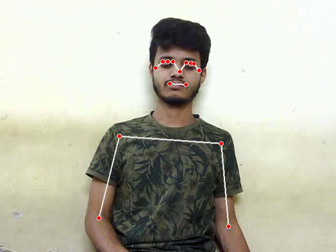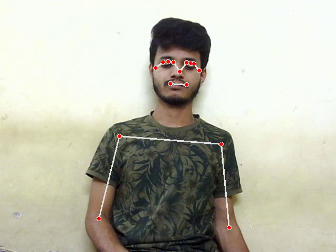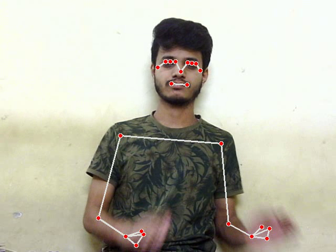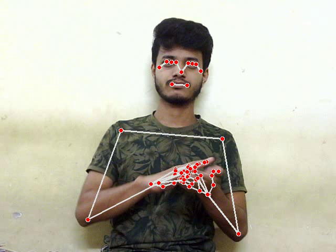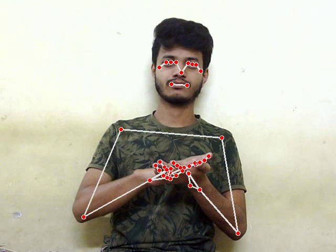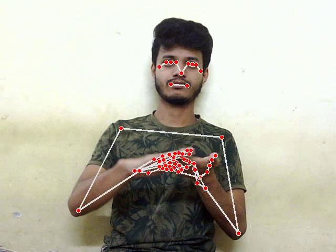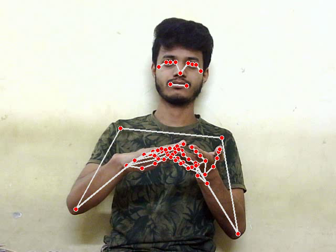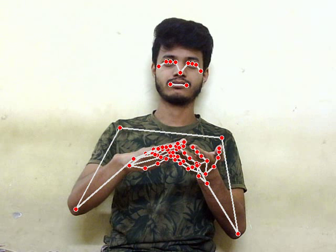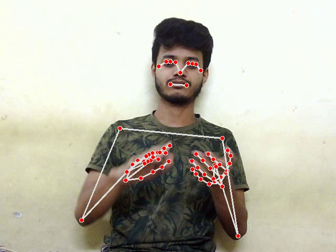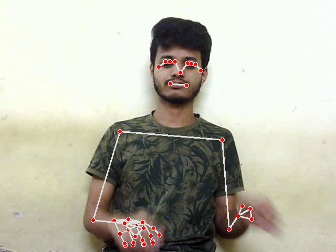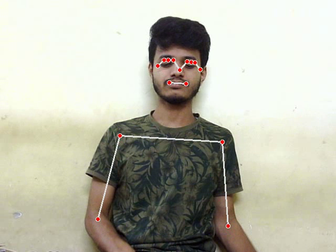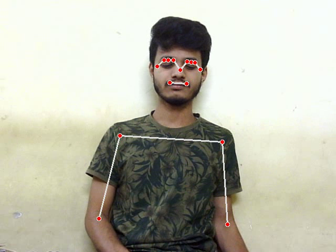nice